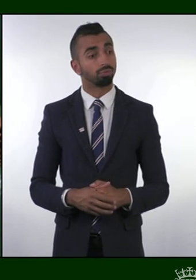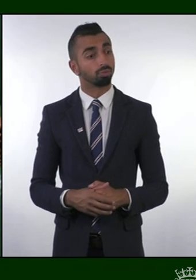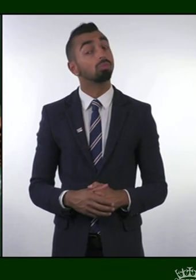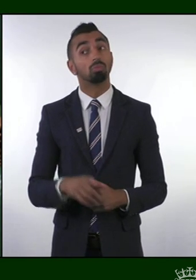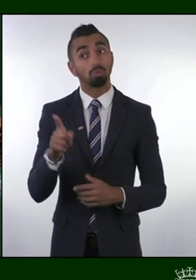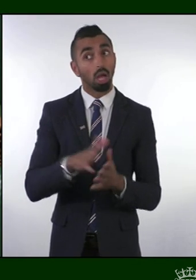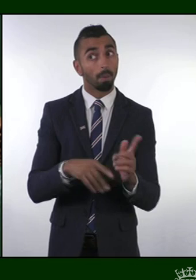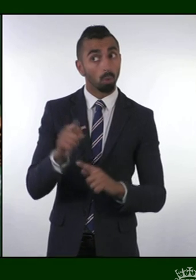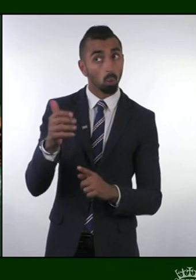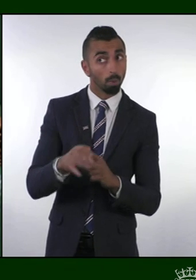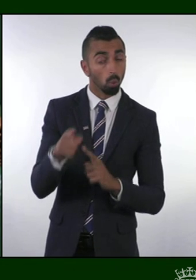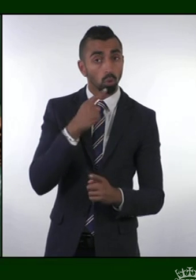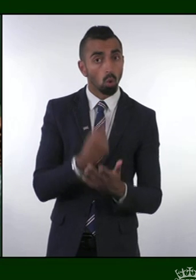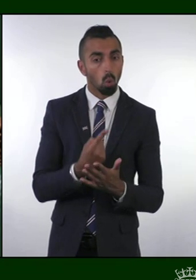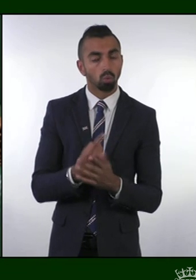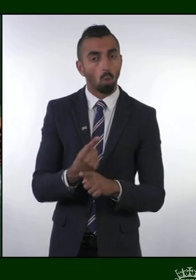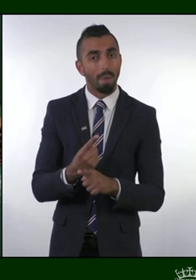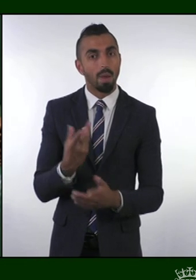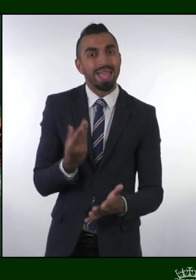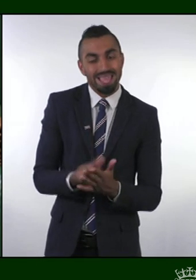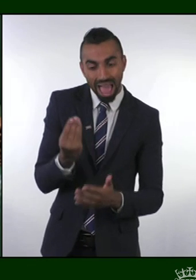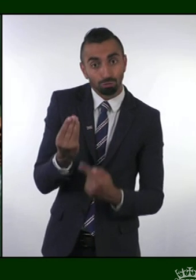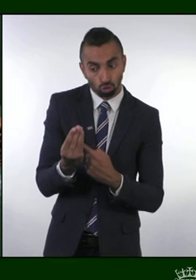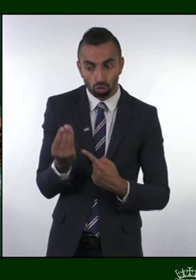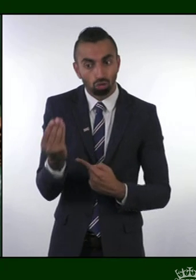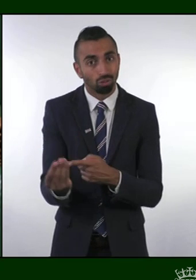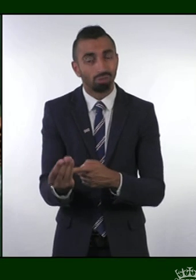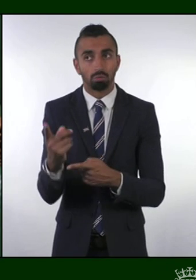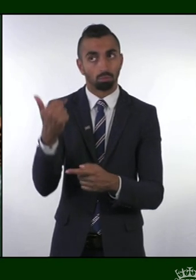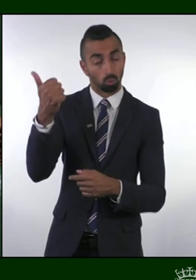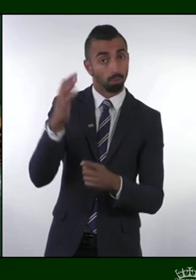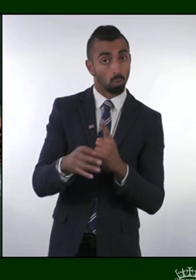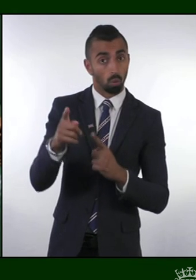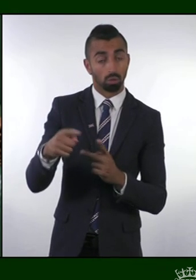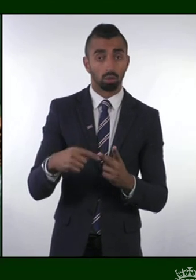My honourable Friend the Economic Secretary is very much on top of this.